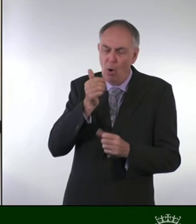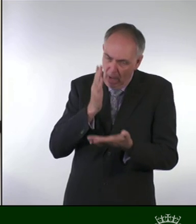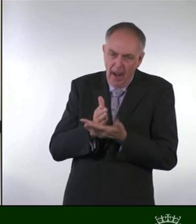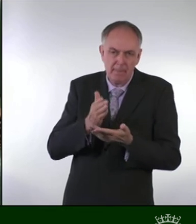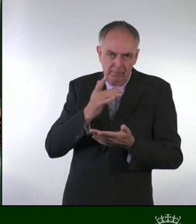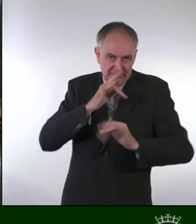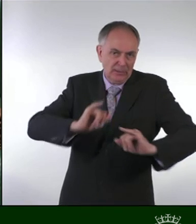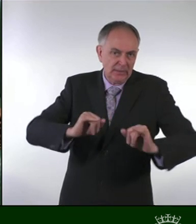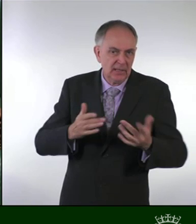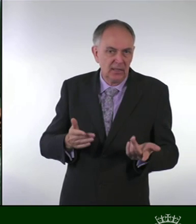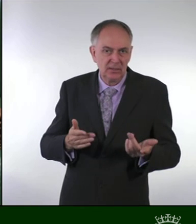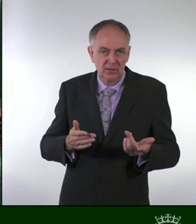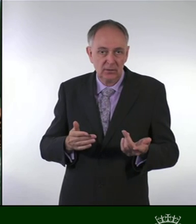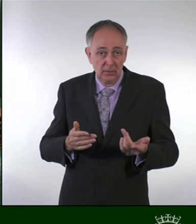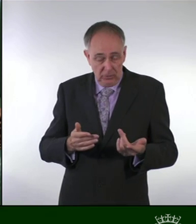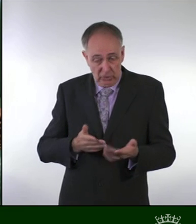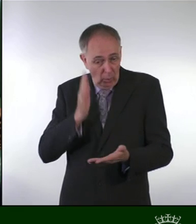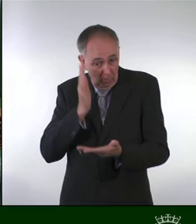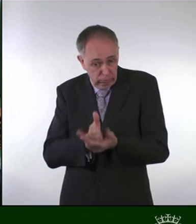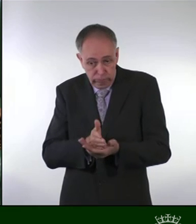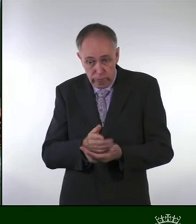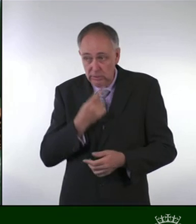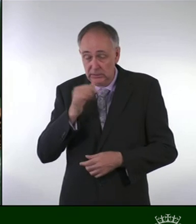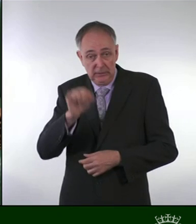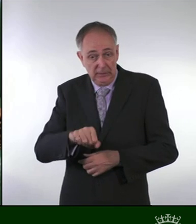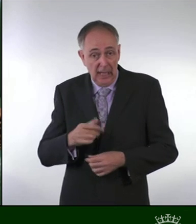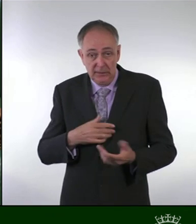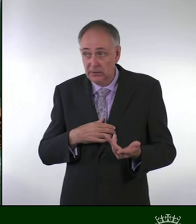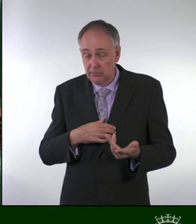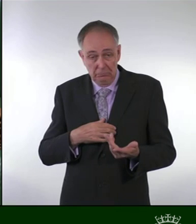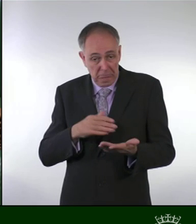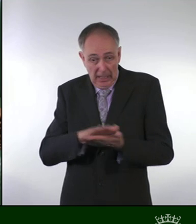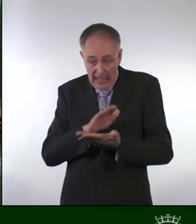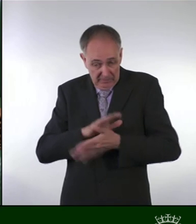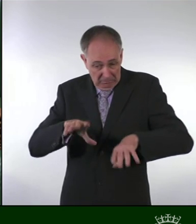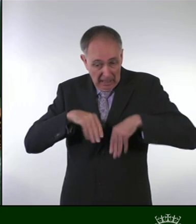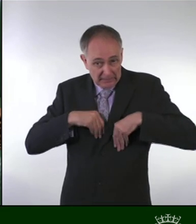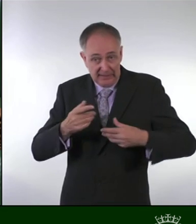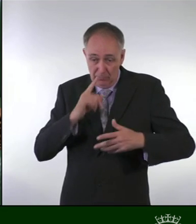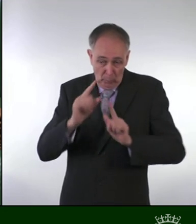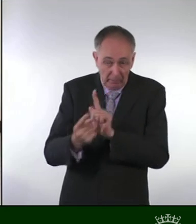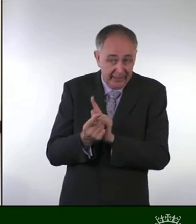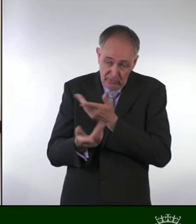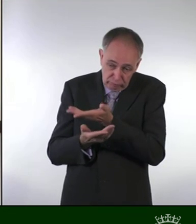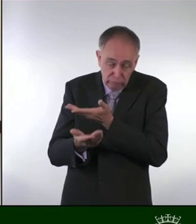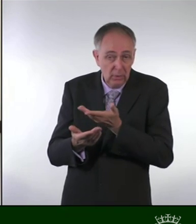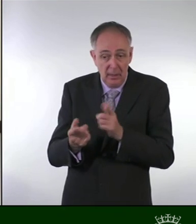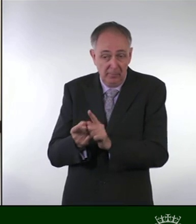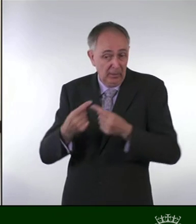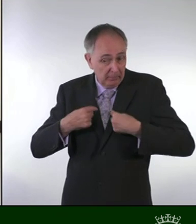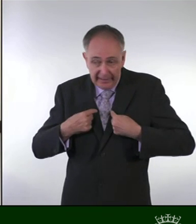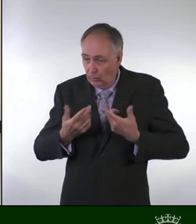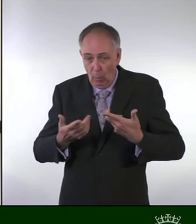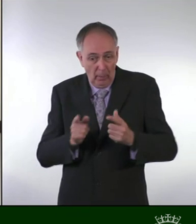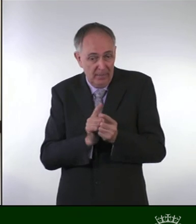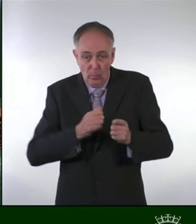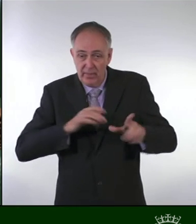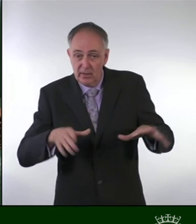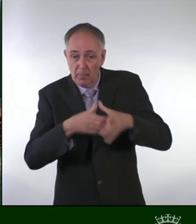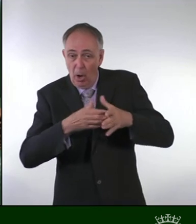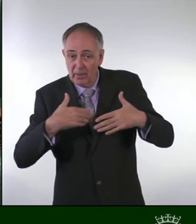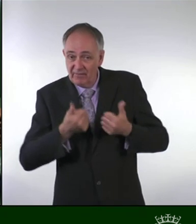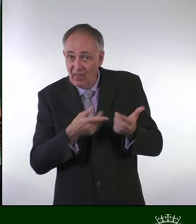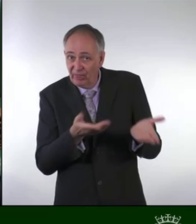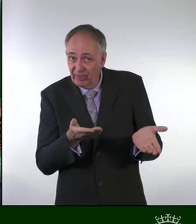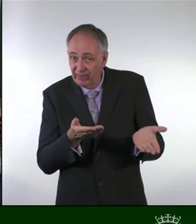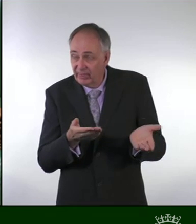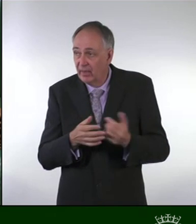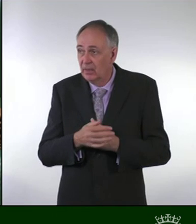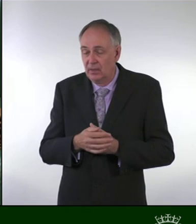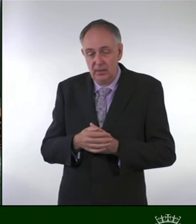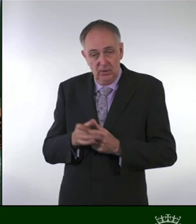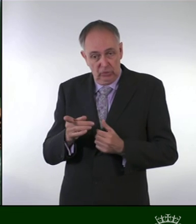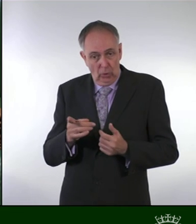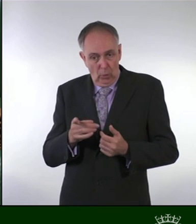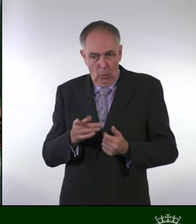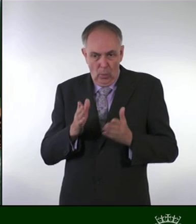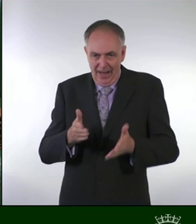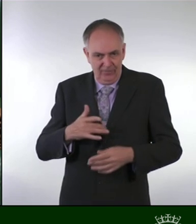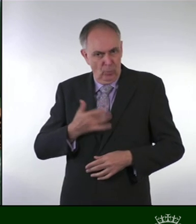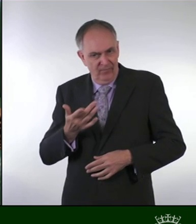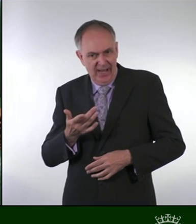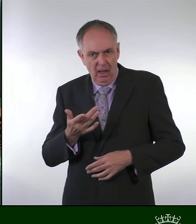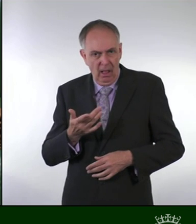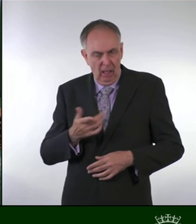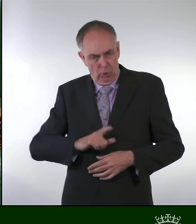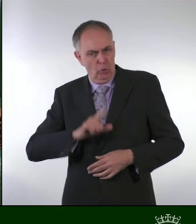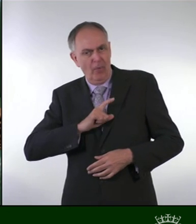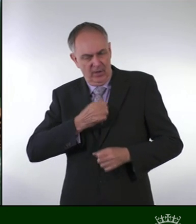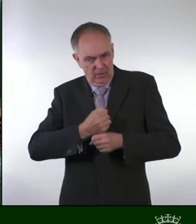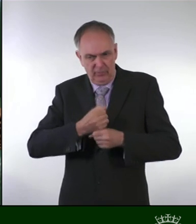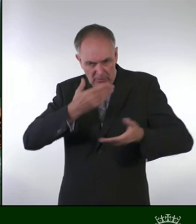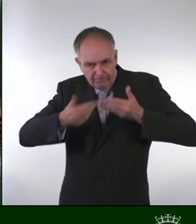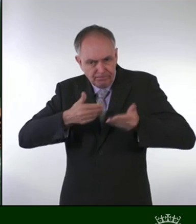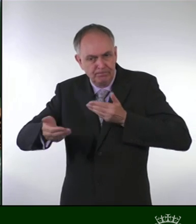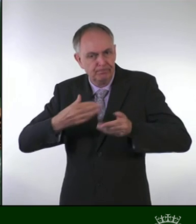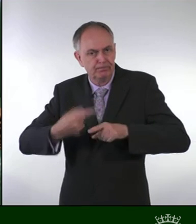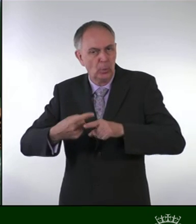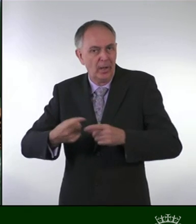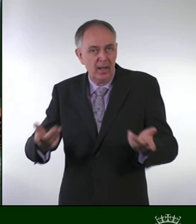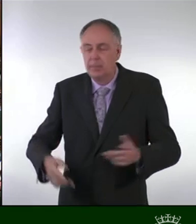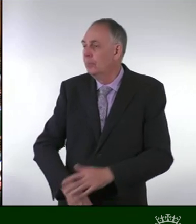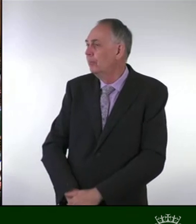I have absolutely no hesitation in acceding to her request for a meeting, either with myself or with the Department of Health, to make sure that she feels that we are addressing the issues in the way she would want.